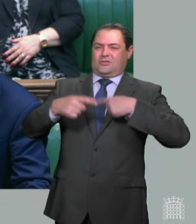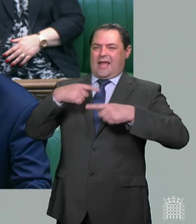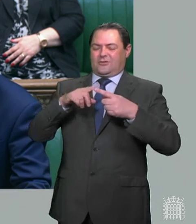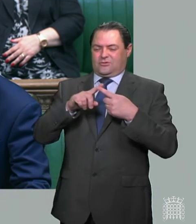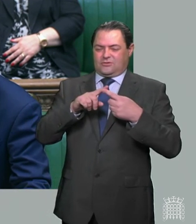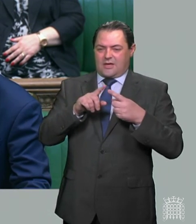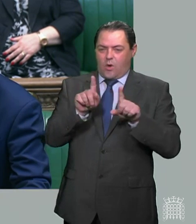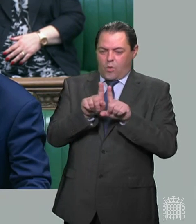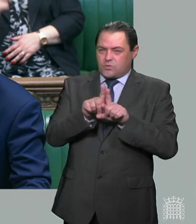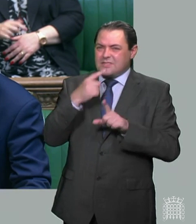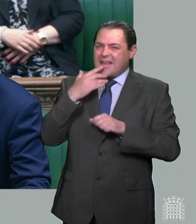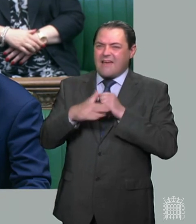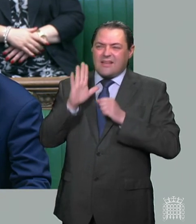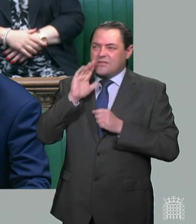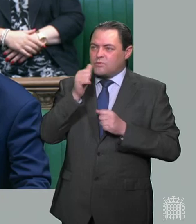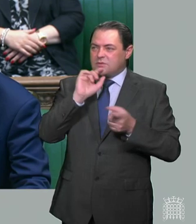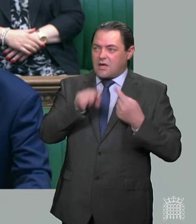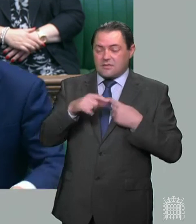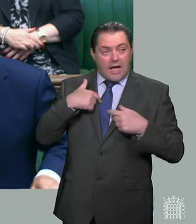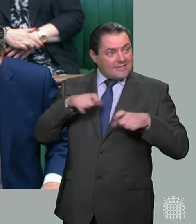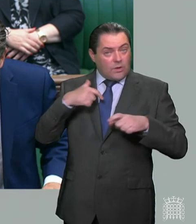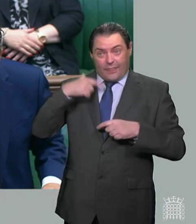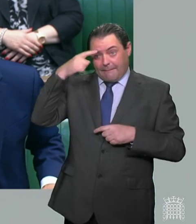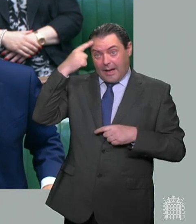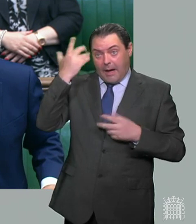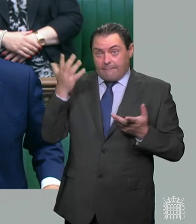He says I did not listen to his answer. I did listen, and I still think he is making it up.